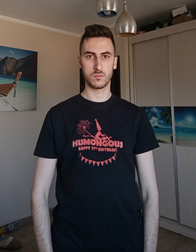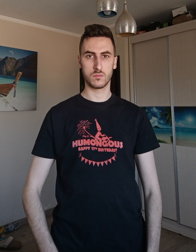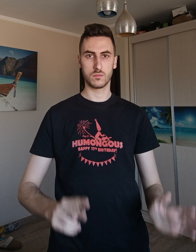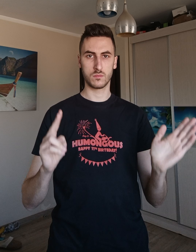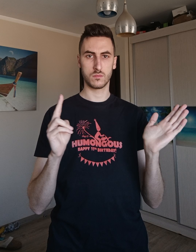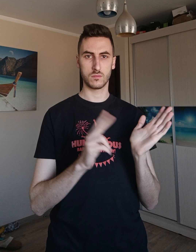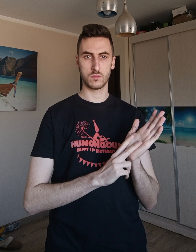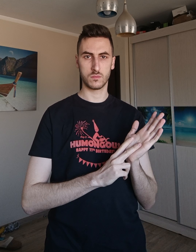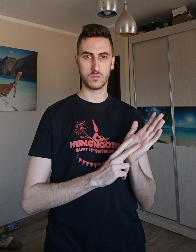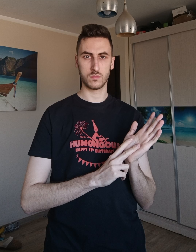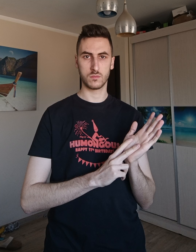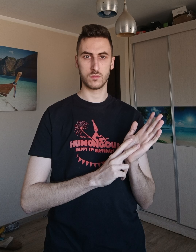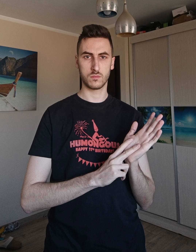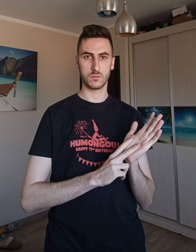נכון